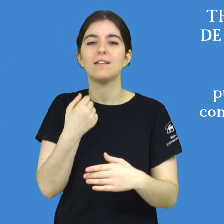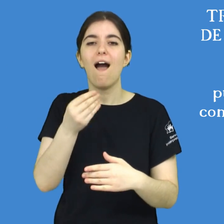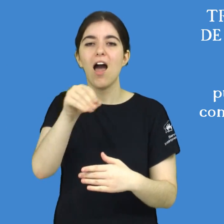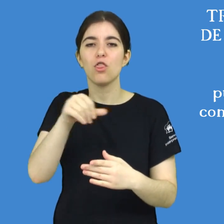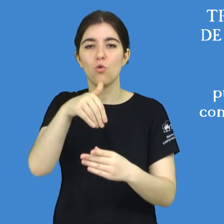azúcar